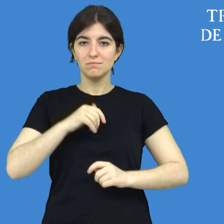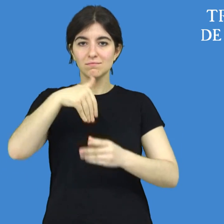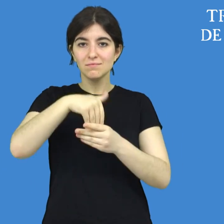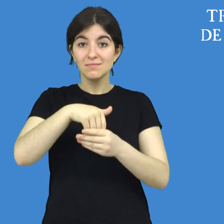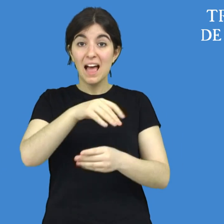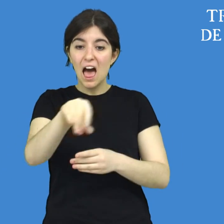dentro